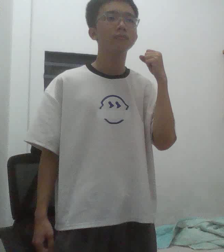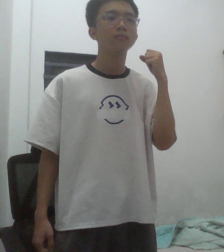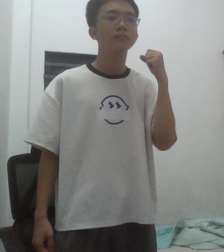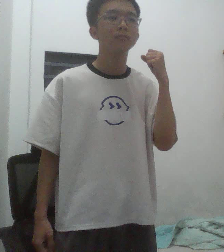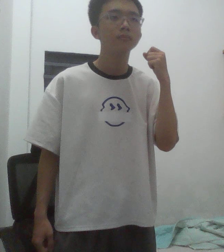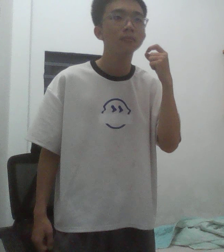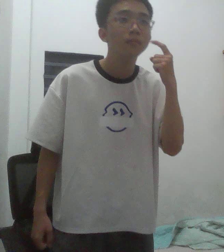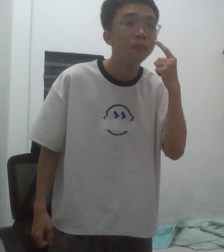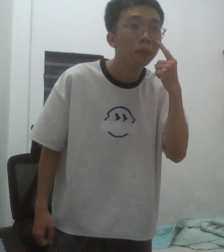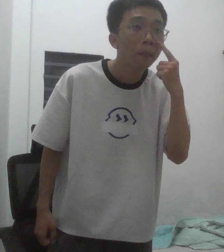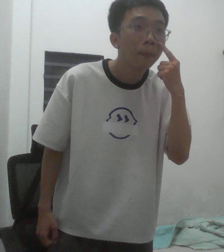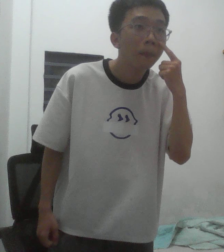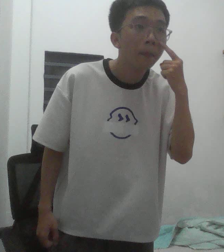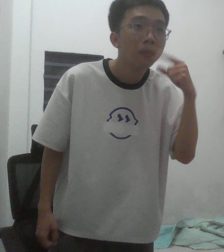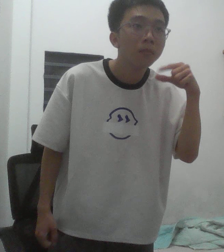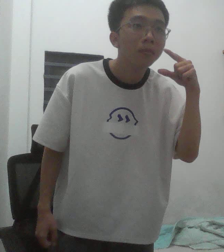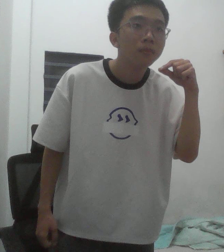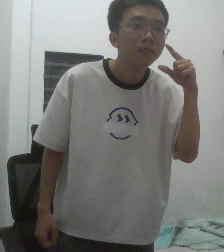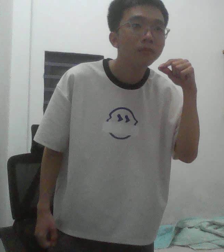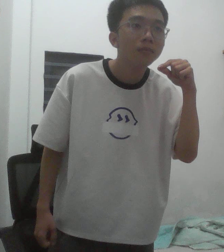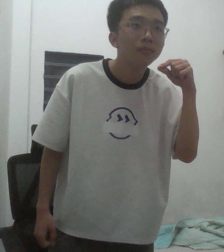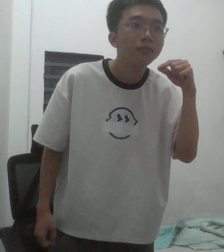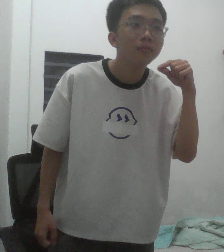lam quen